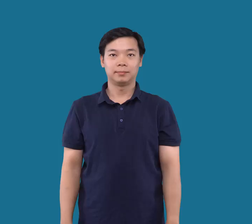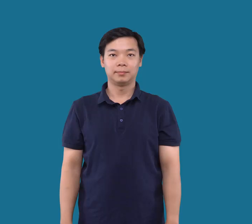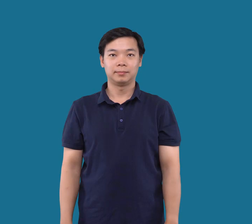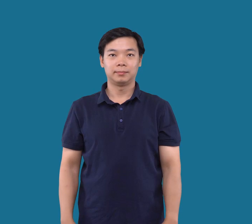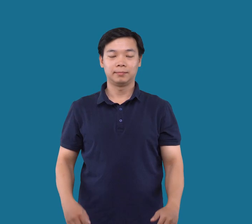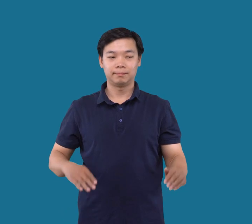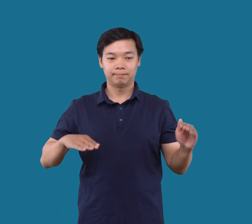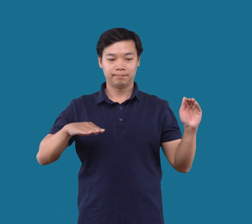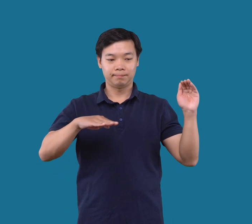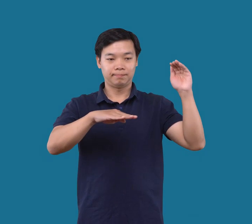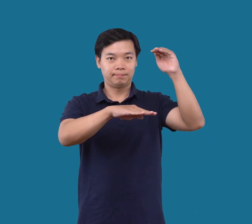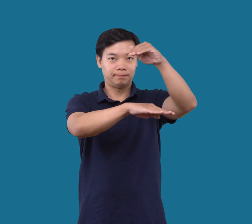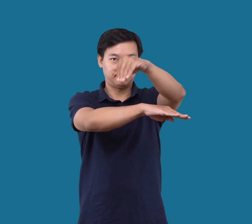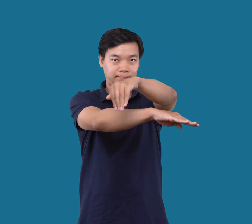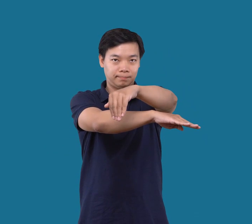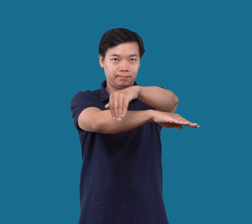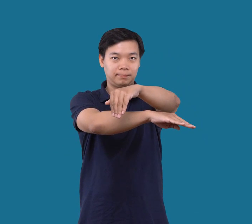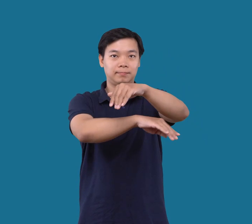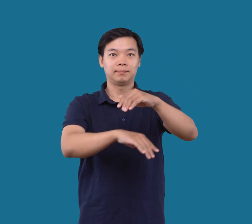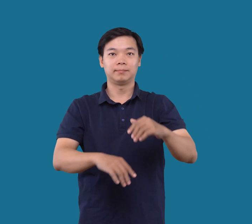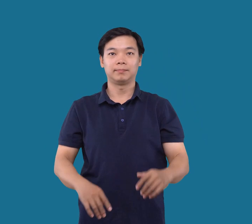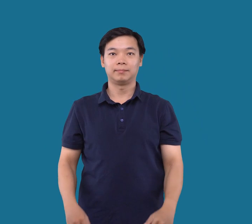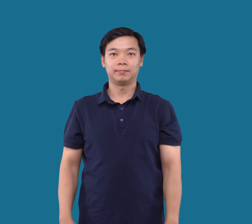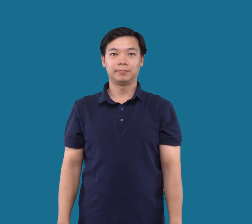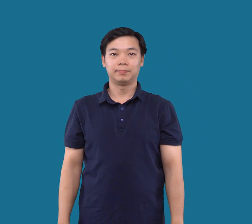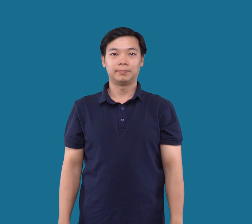cầu vượt